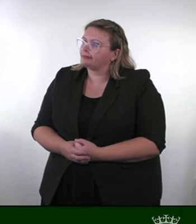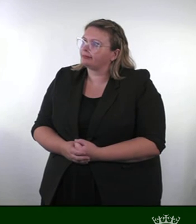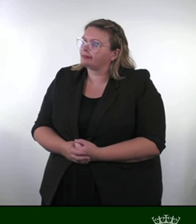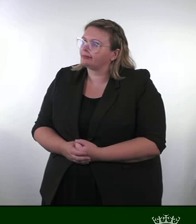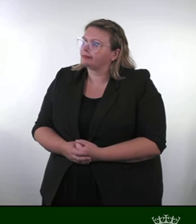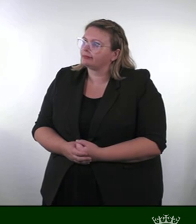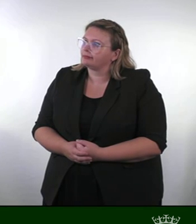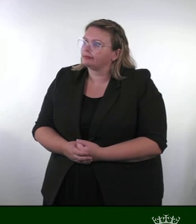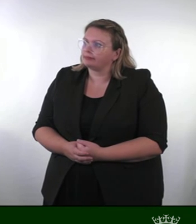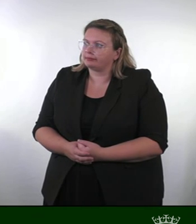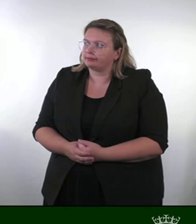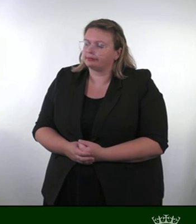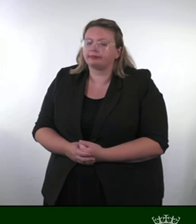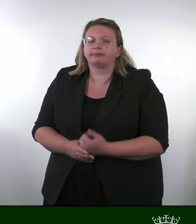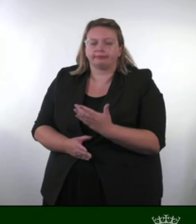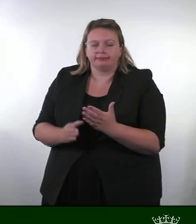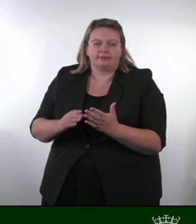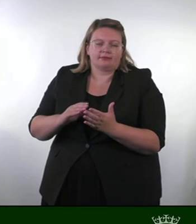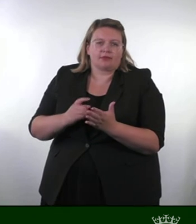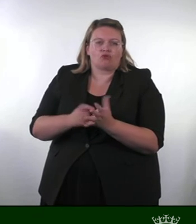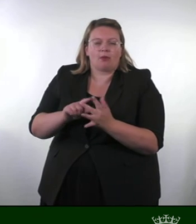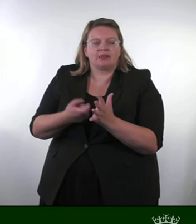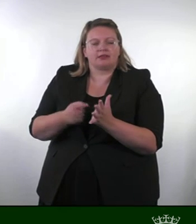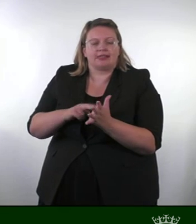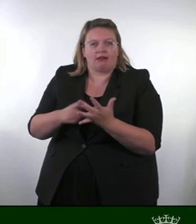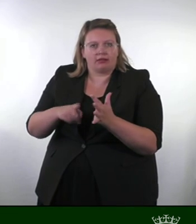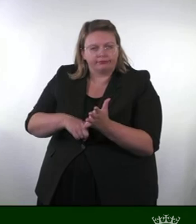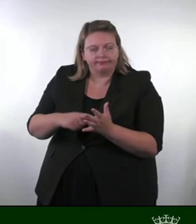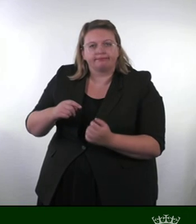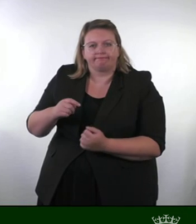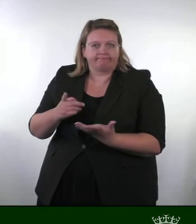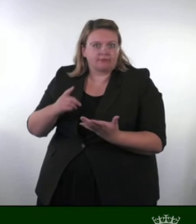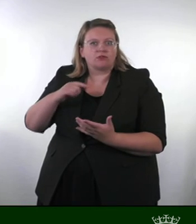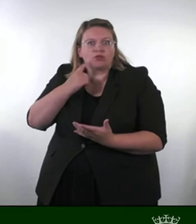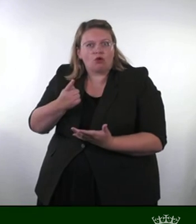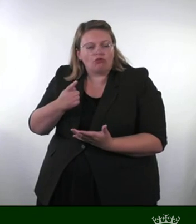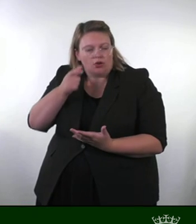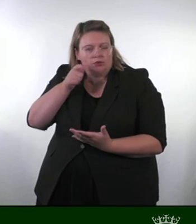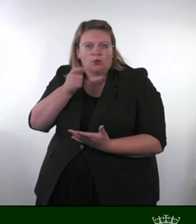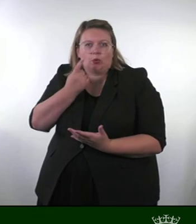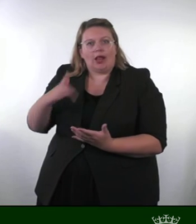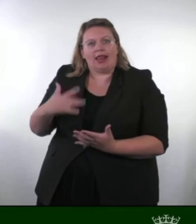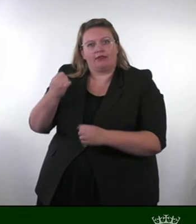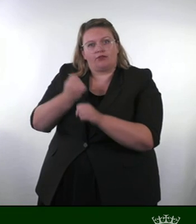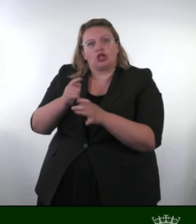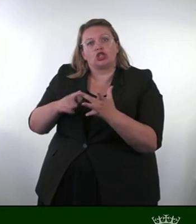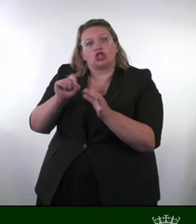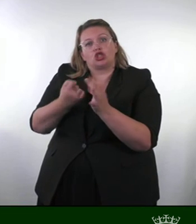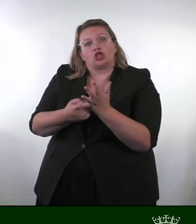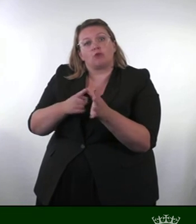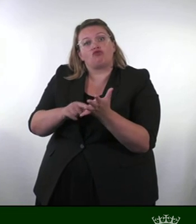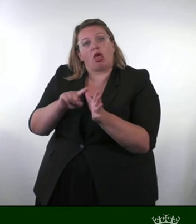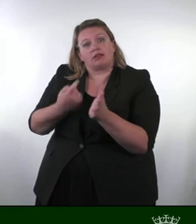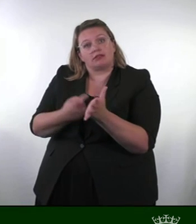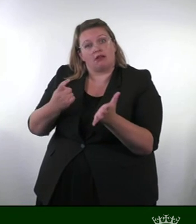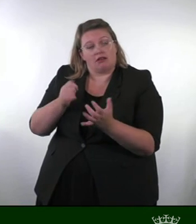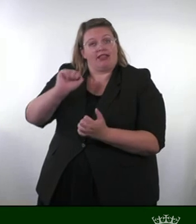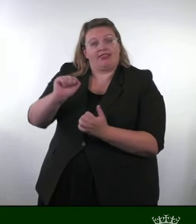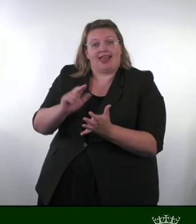The Prime Minister will be aware that tomorrow the people of Gibraltar celebrate their national day.